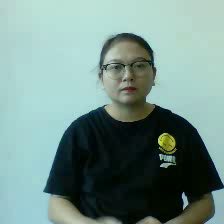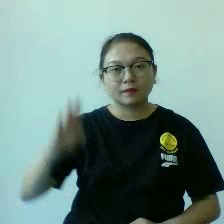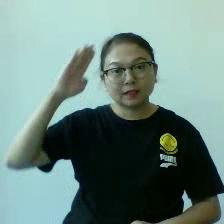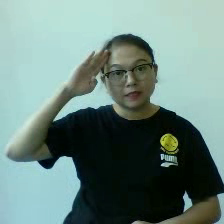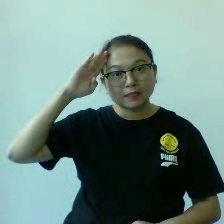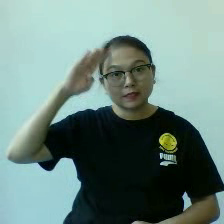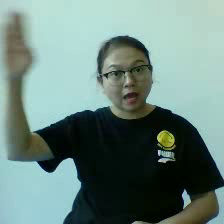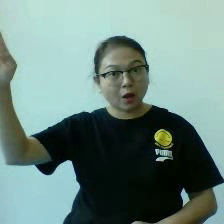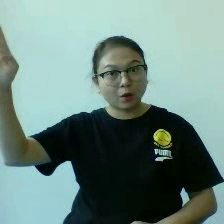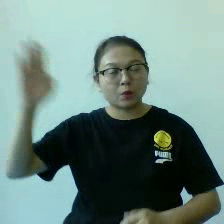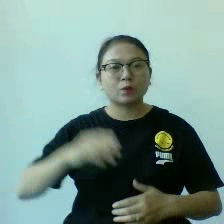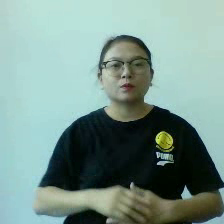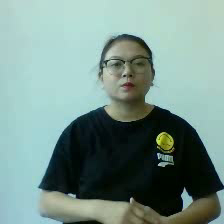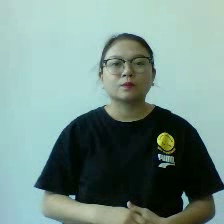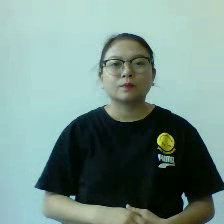Chào